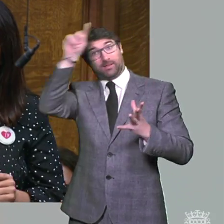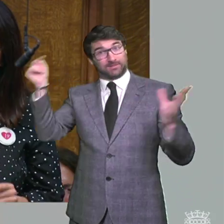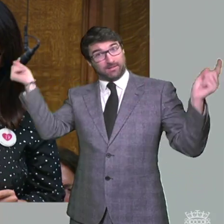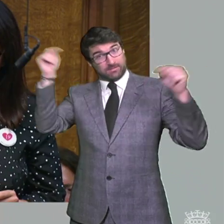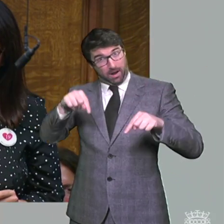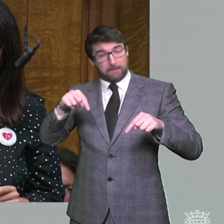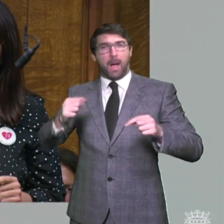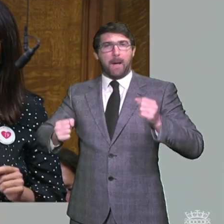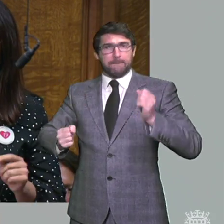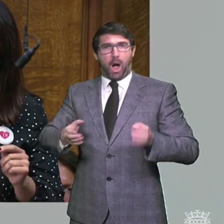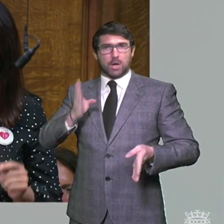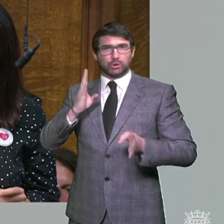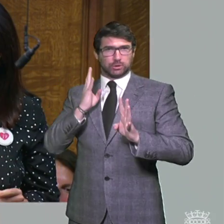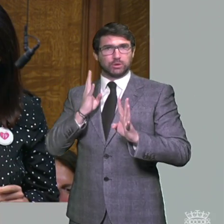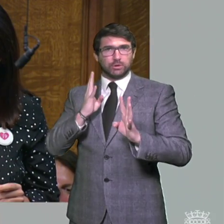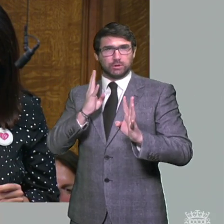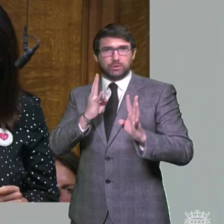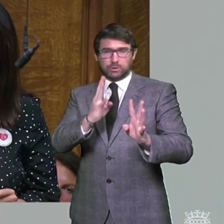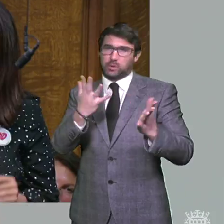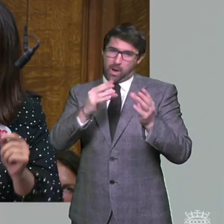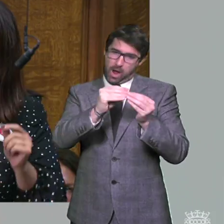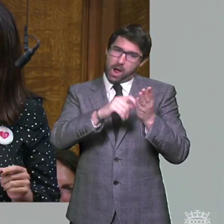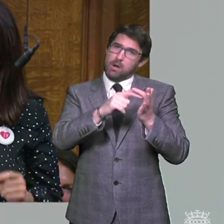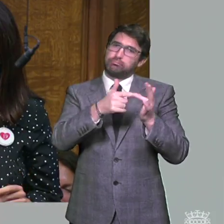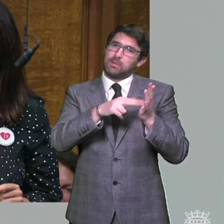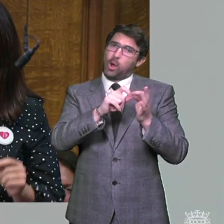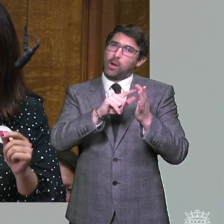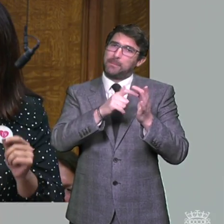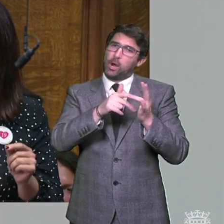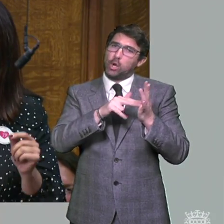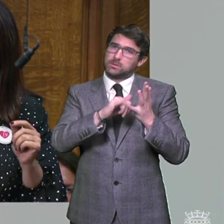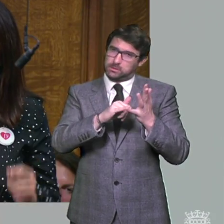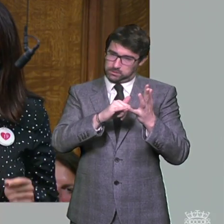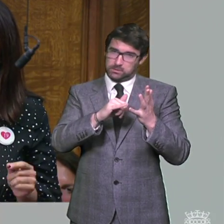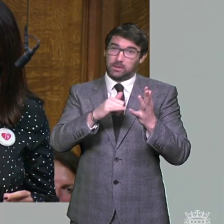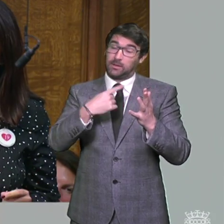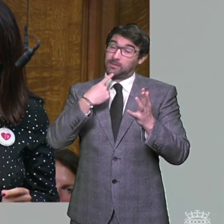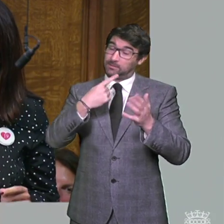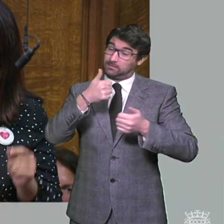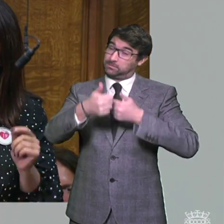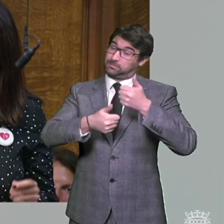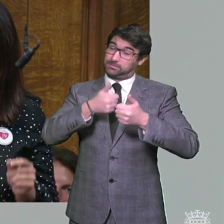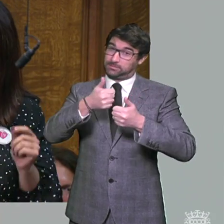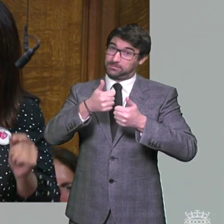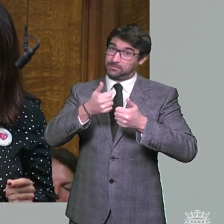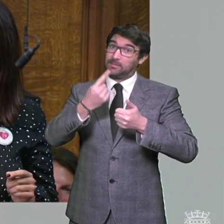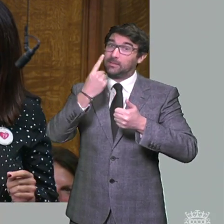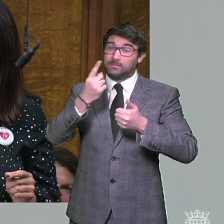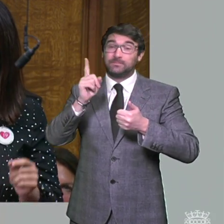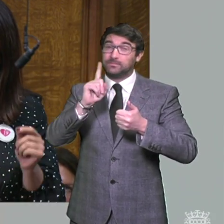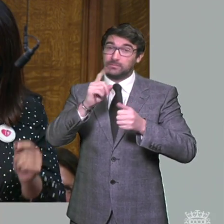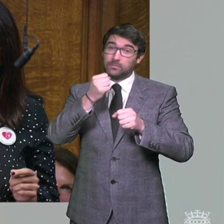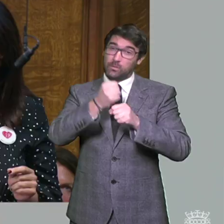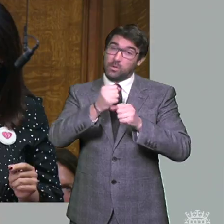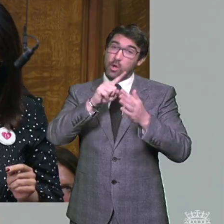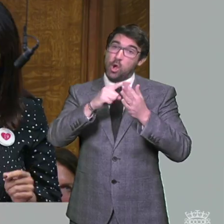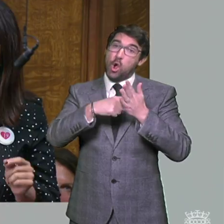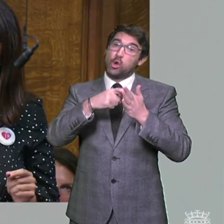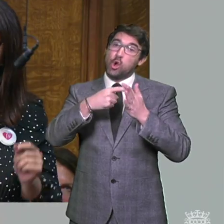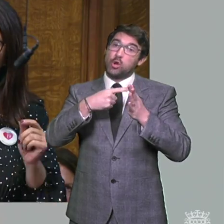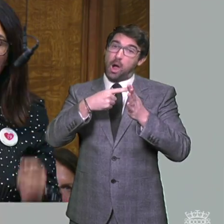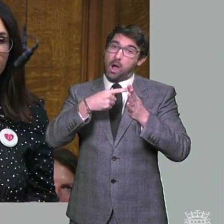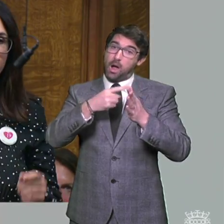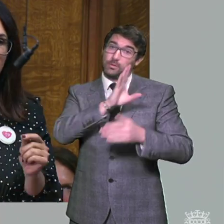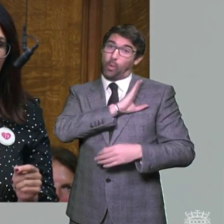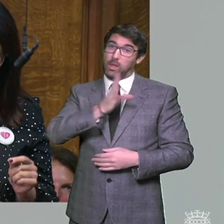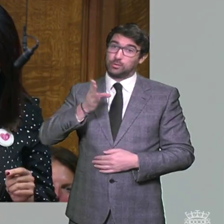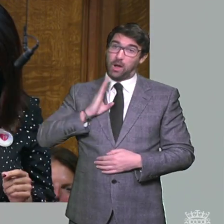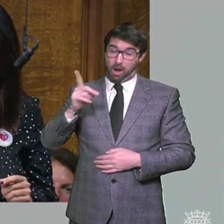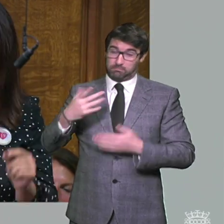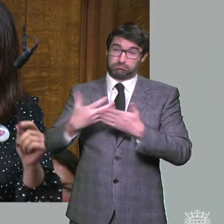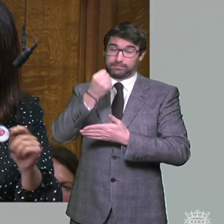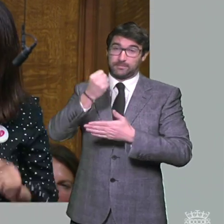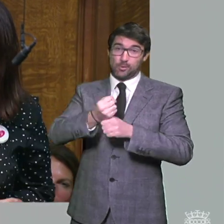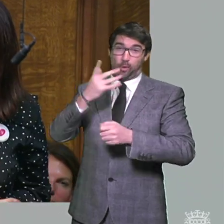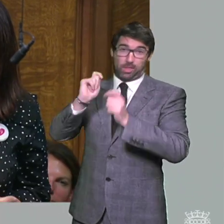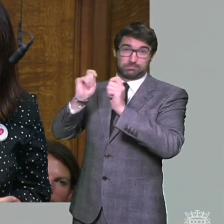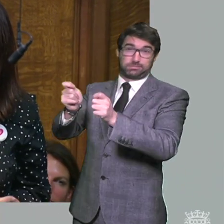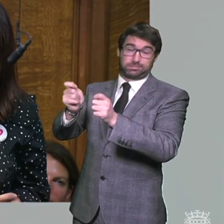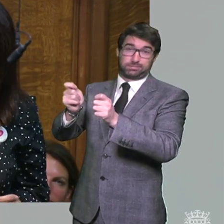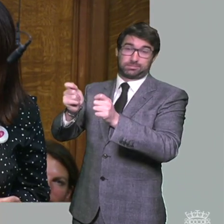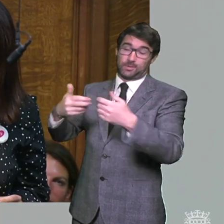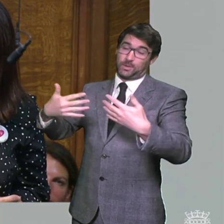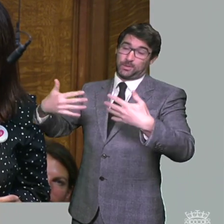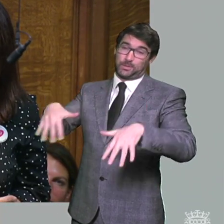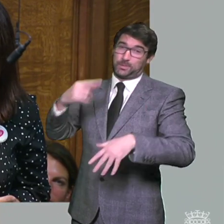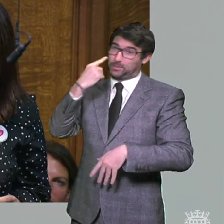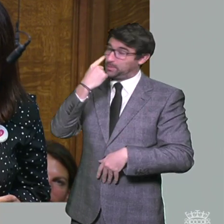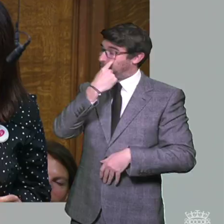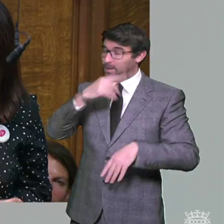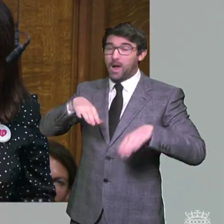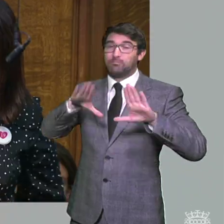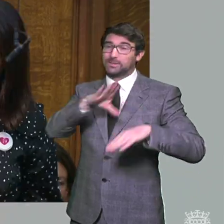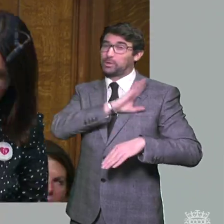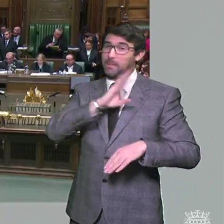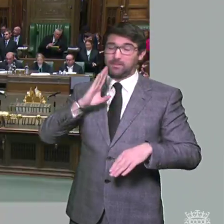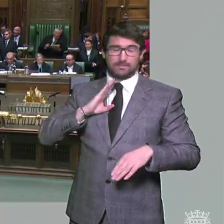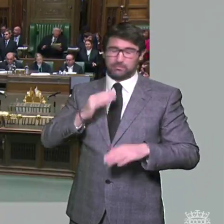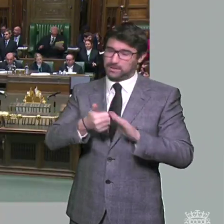Will the Prime Minister join me in congratulating all who took part, not least the team of Gurkha soldiers from the Infantry Battle School in Brecon, who took home a coveted gold medal, further cementing Brecon’s special place in the UK armed forces?